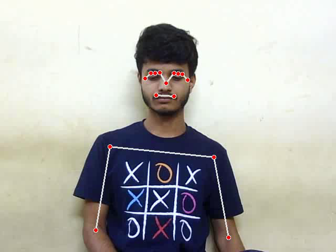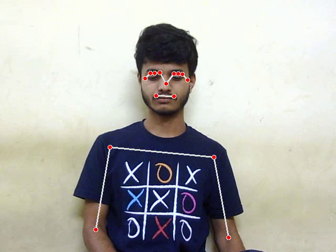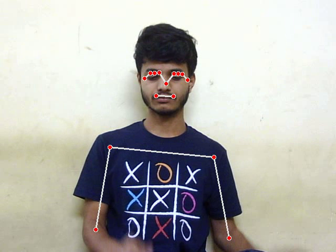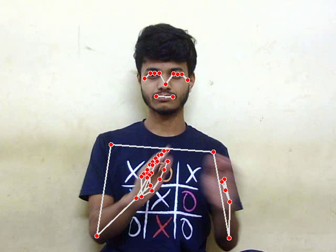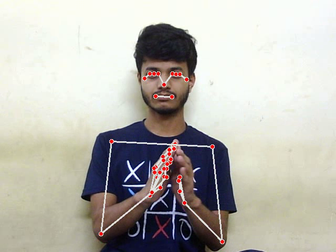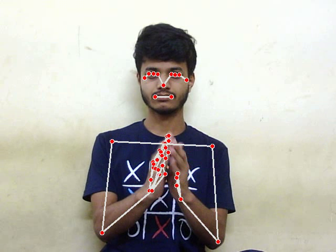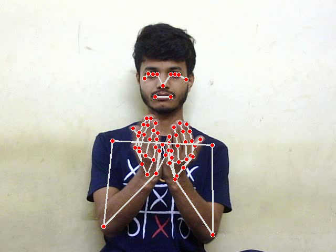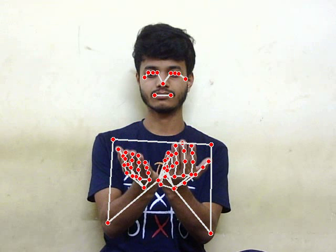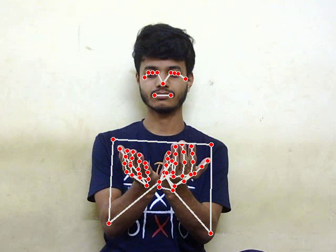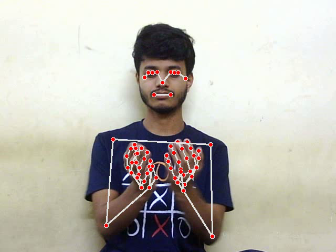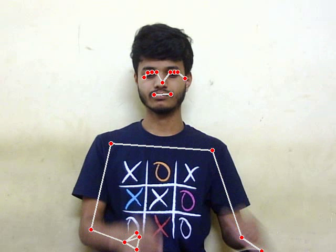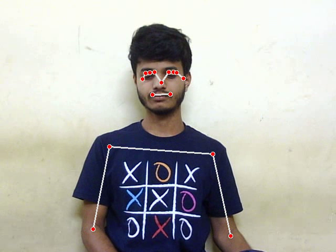book